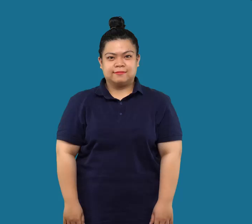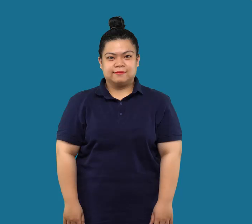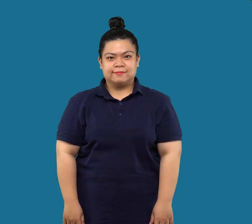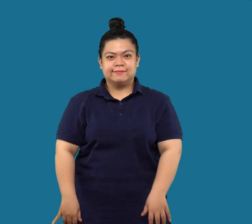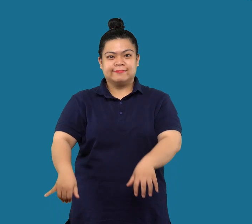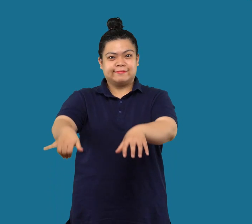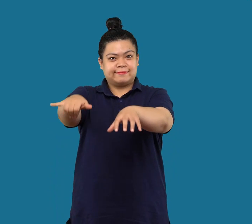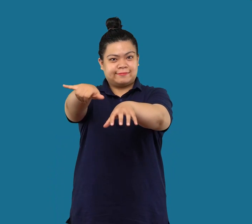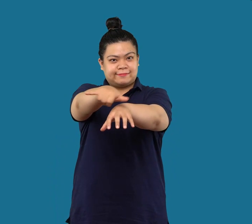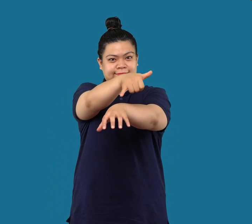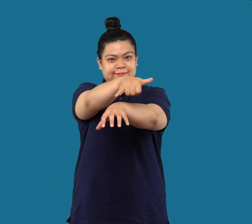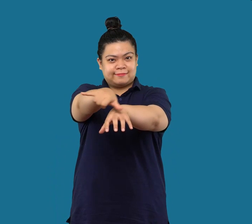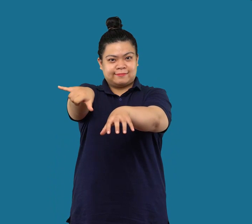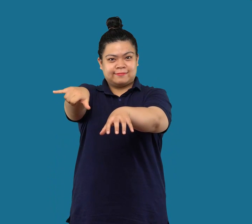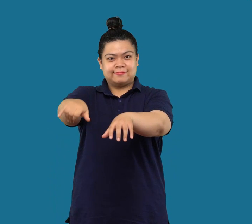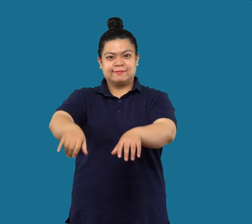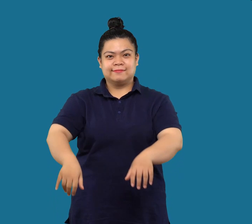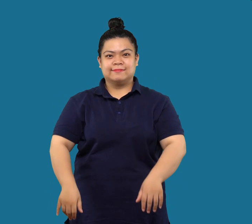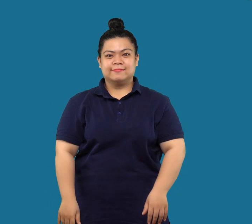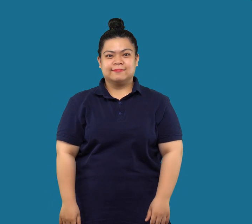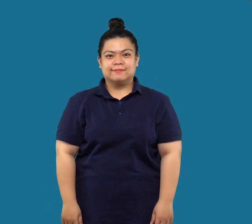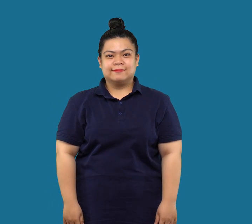đảo Trường Sa